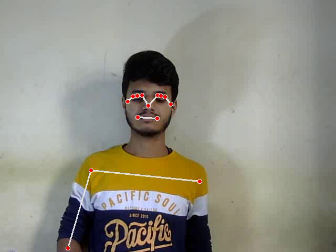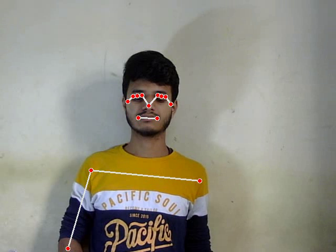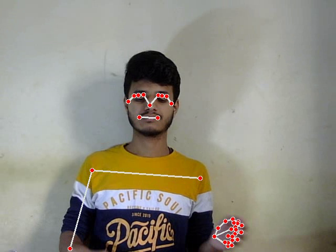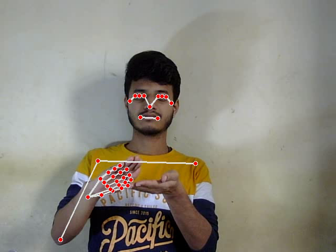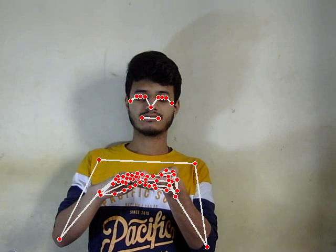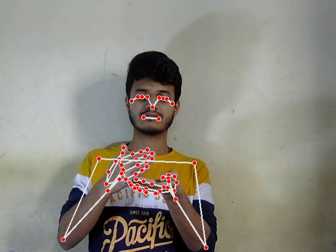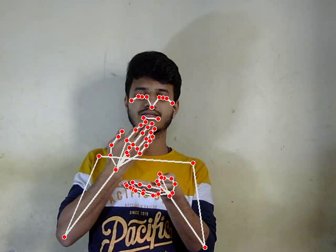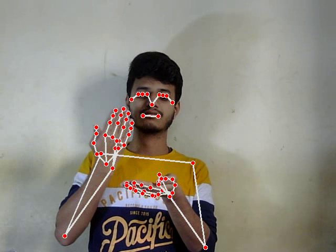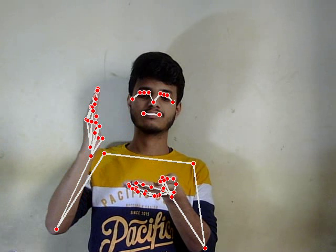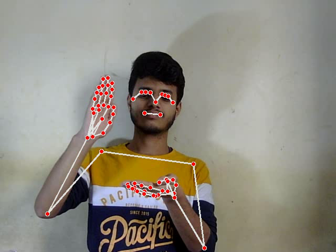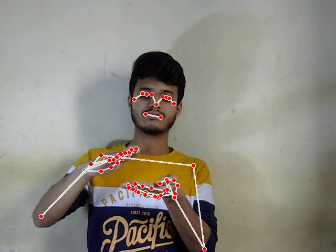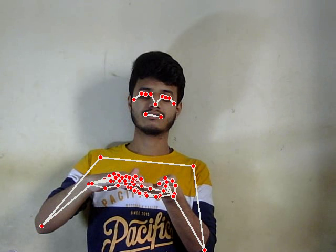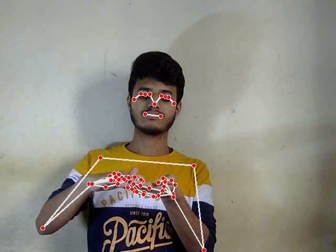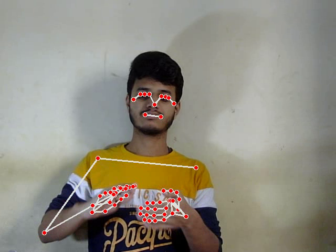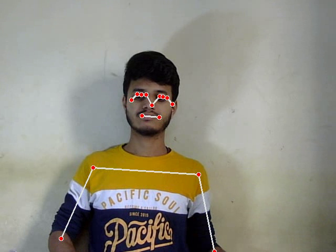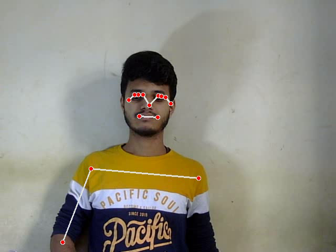bad